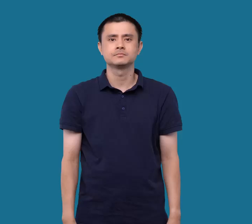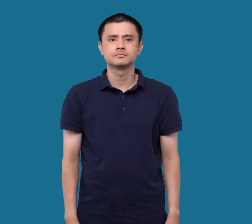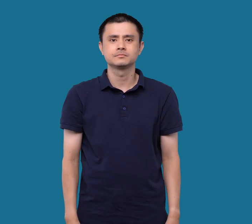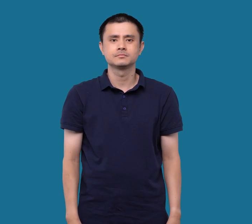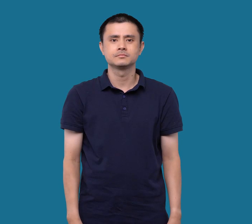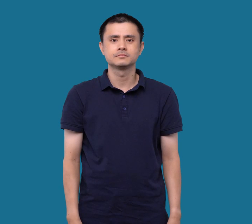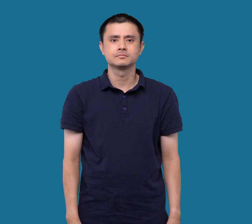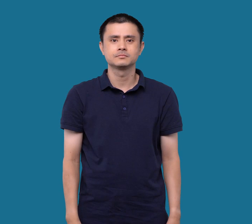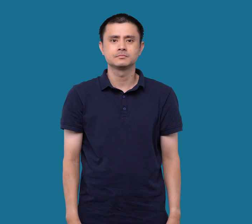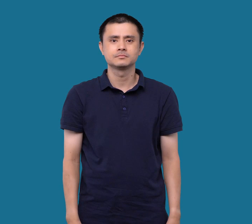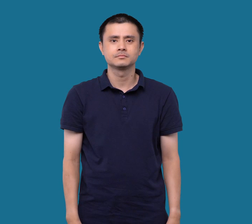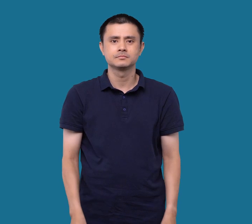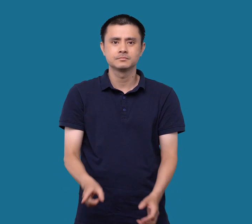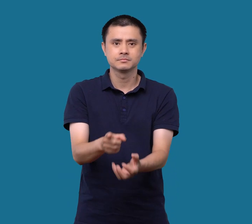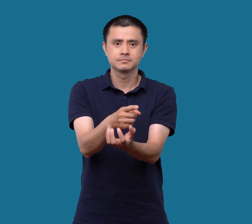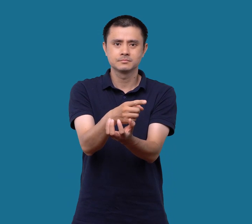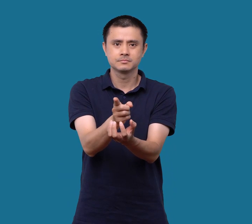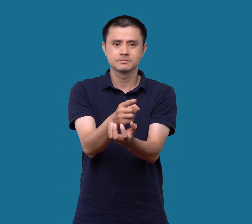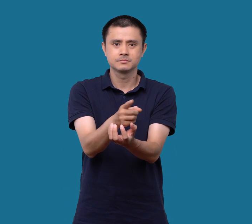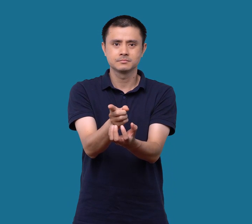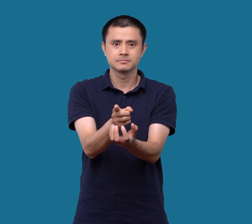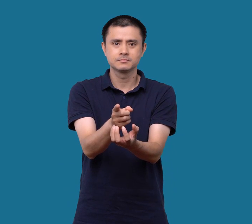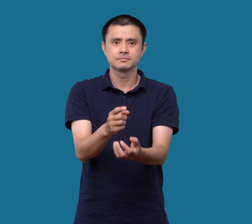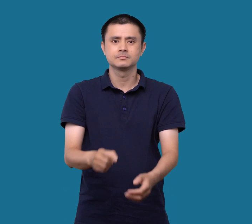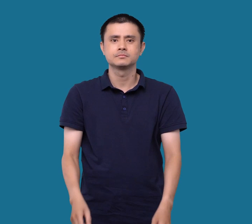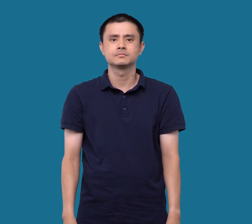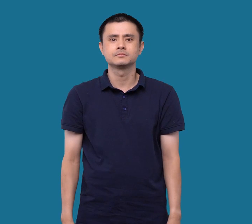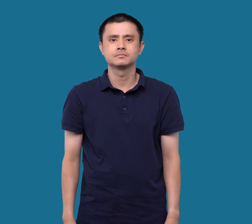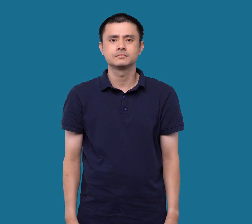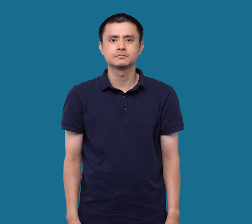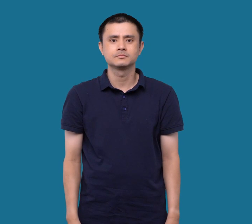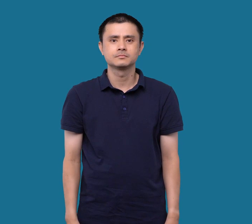la bàn